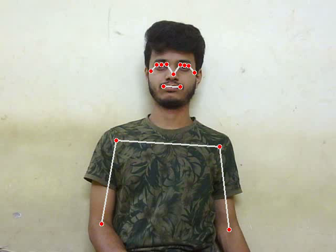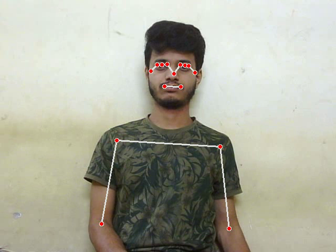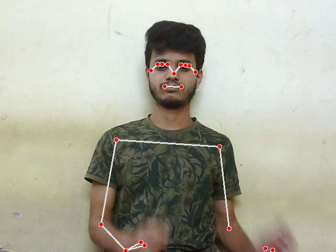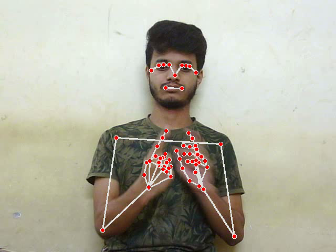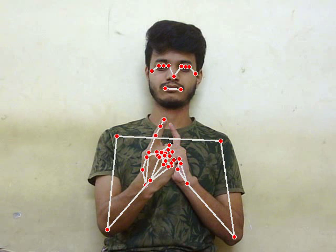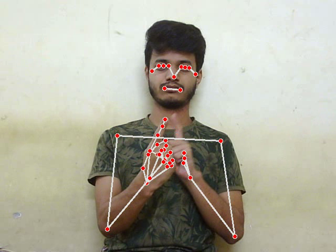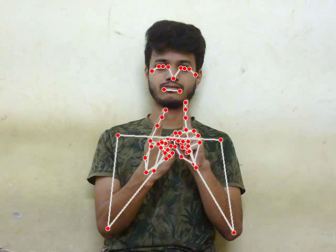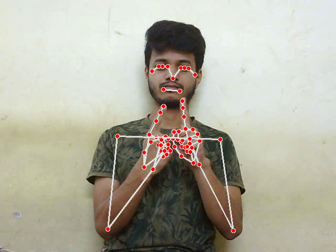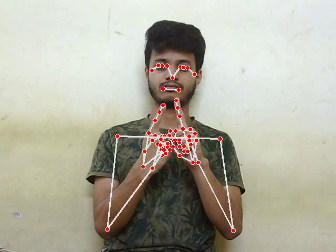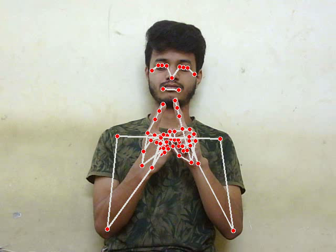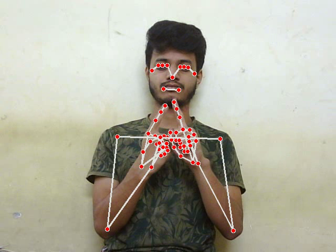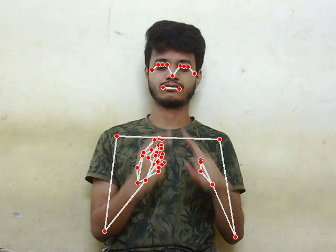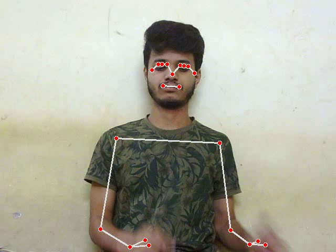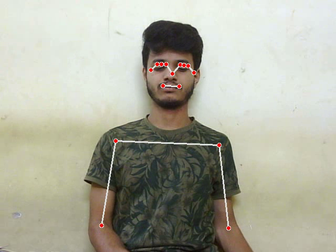meet